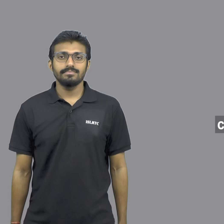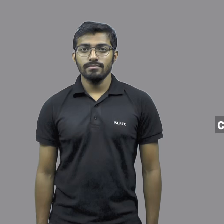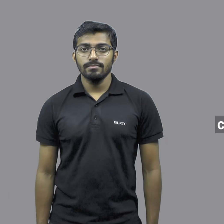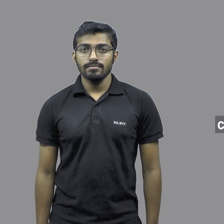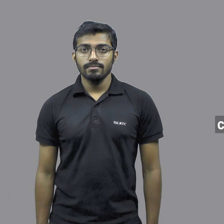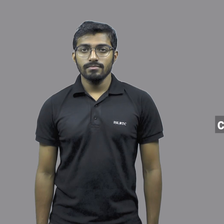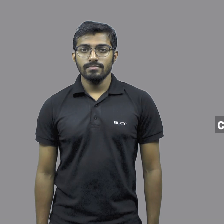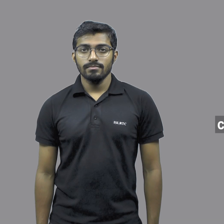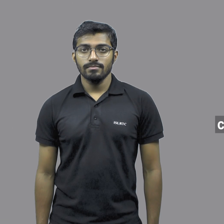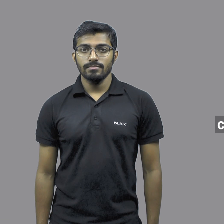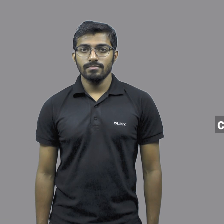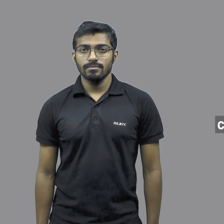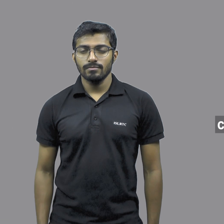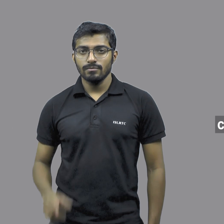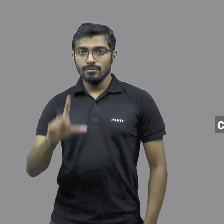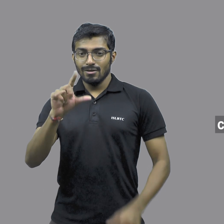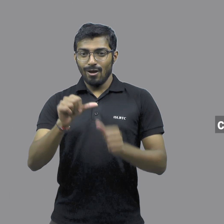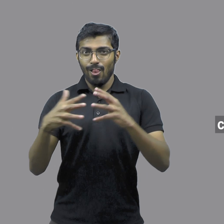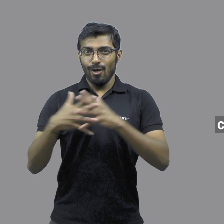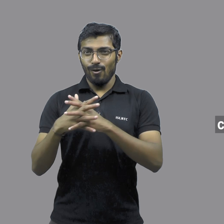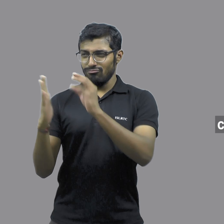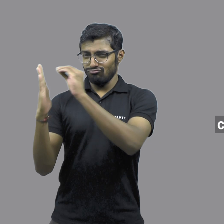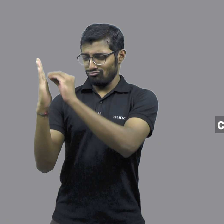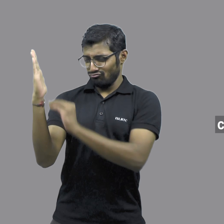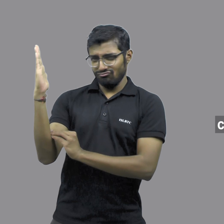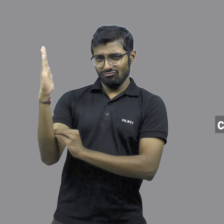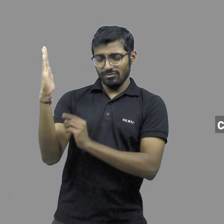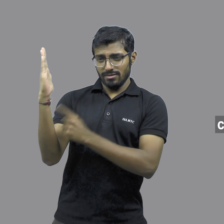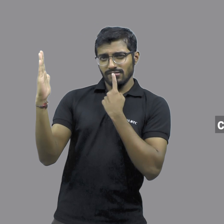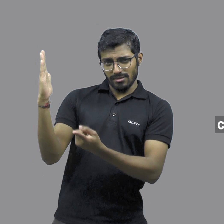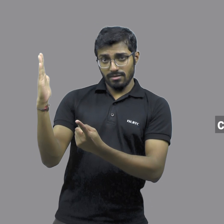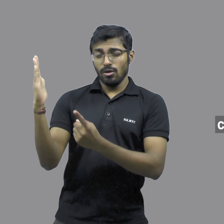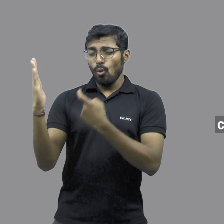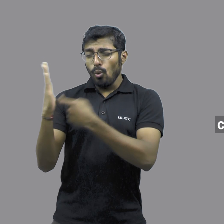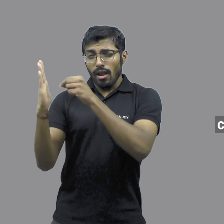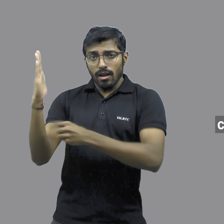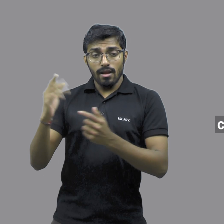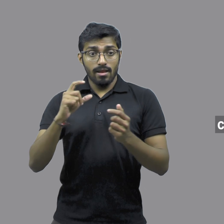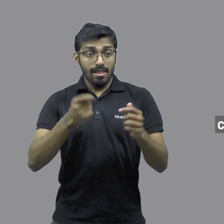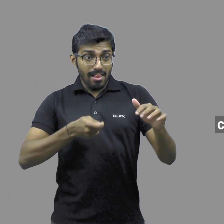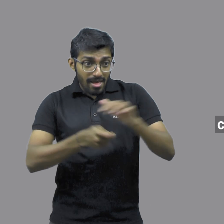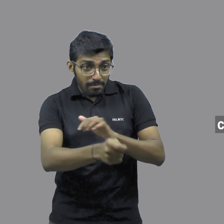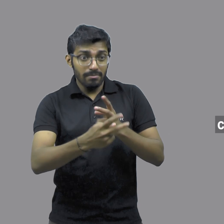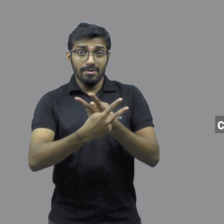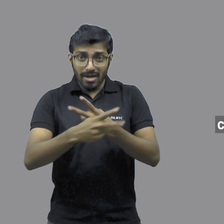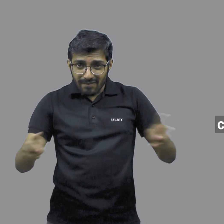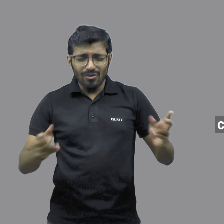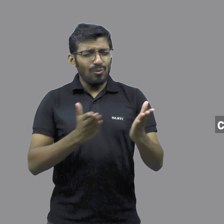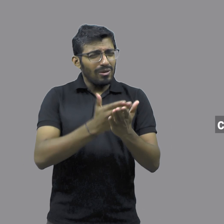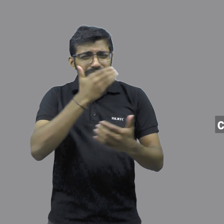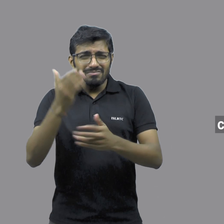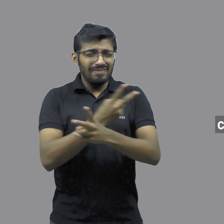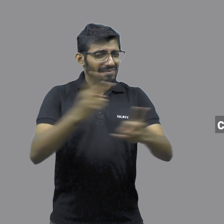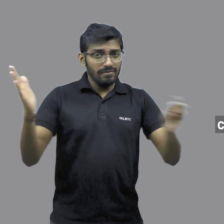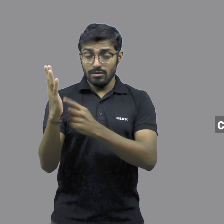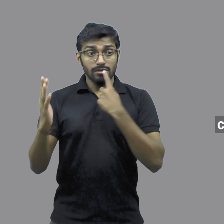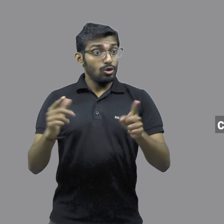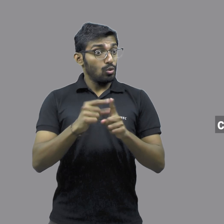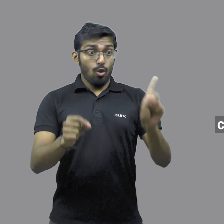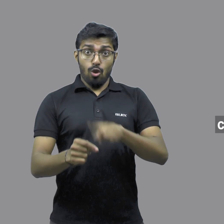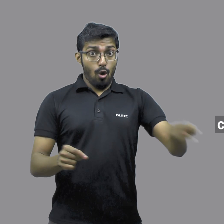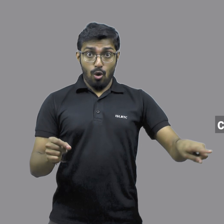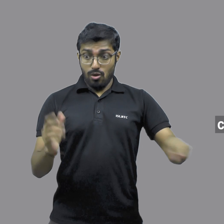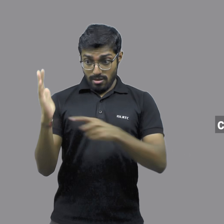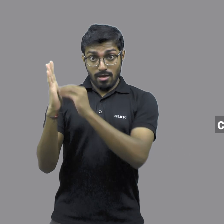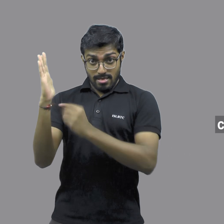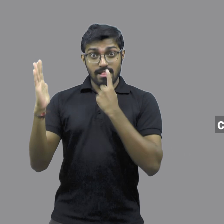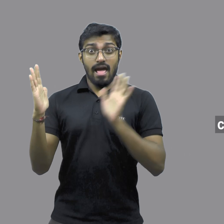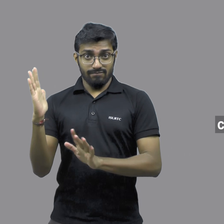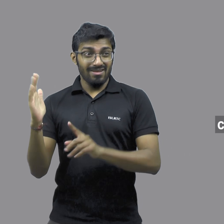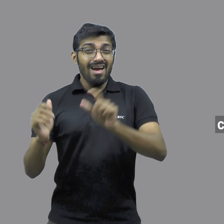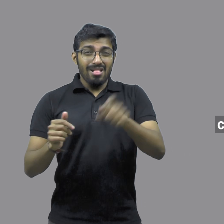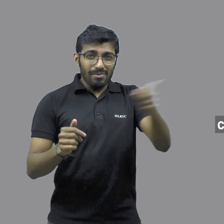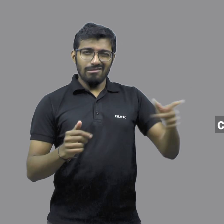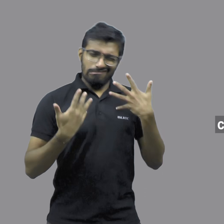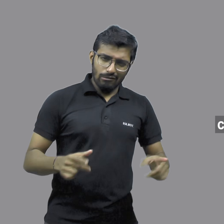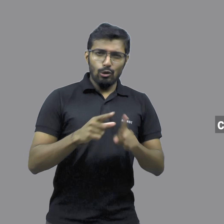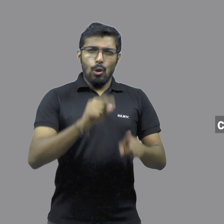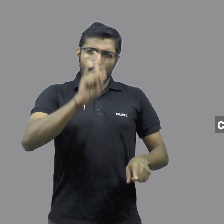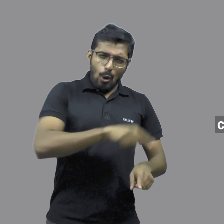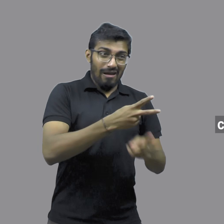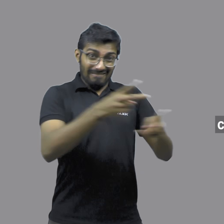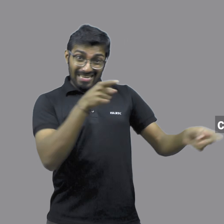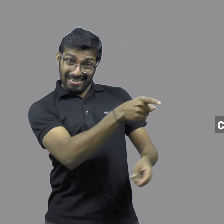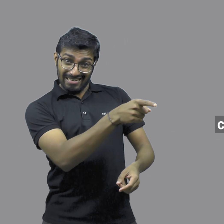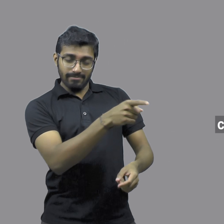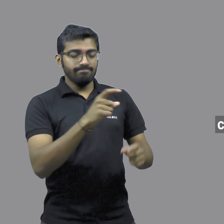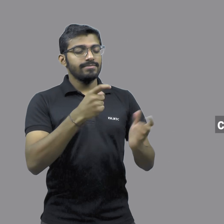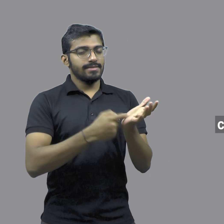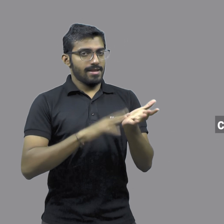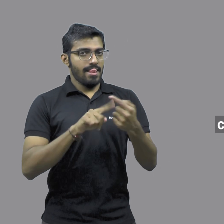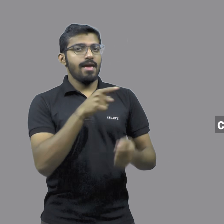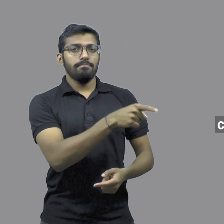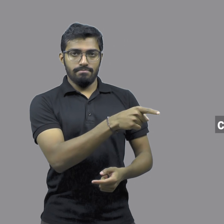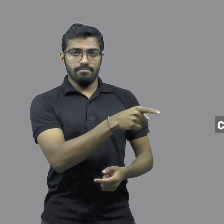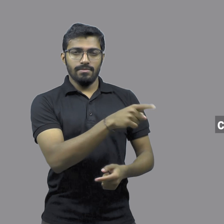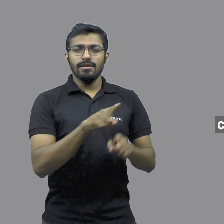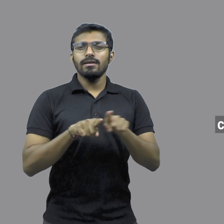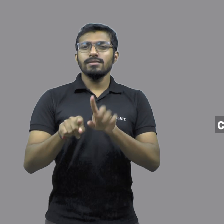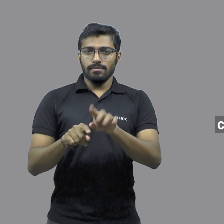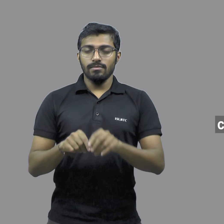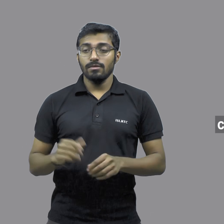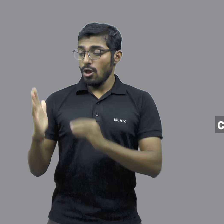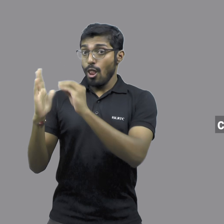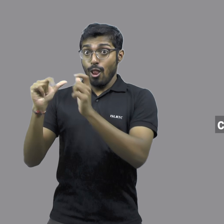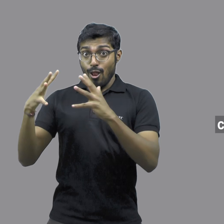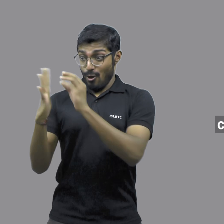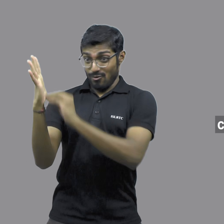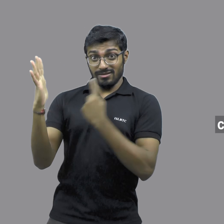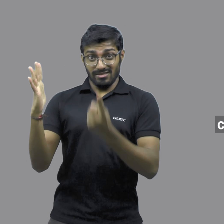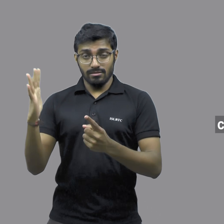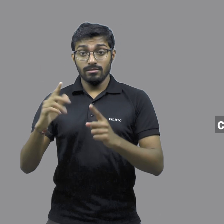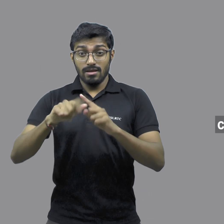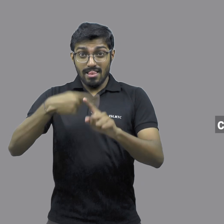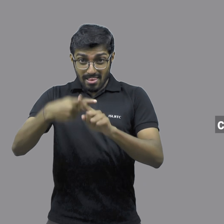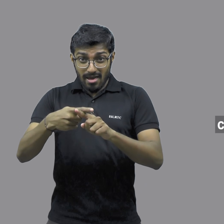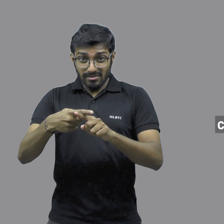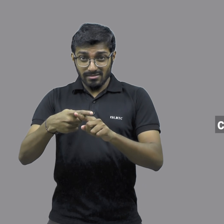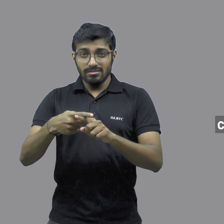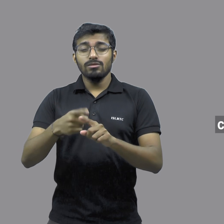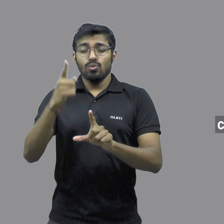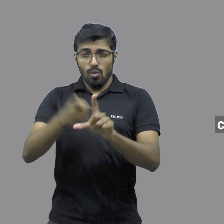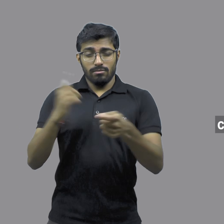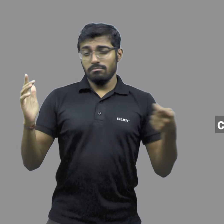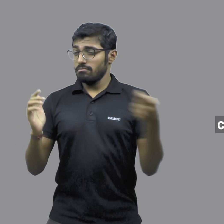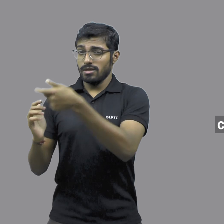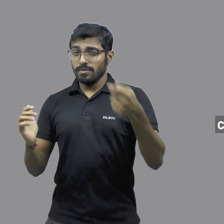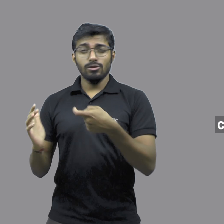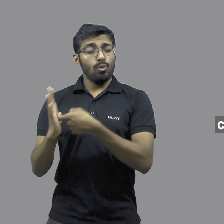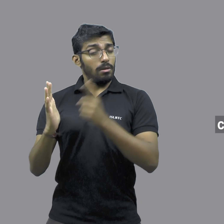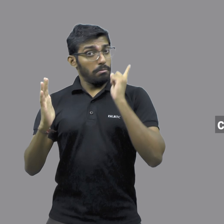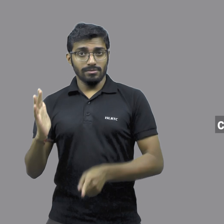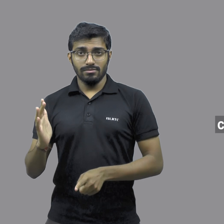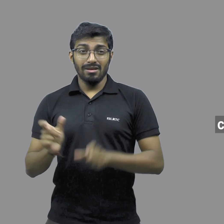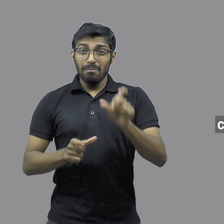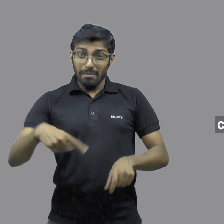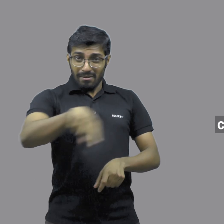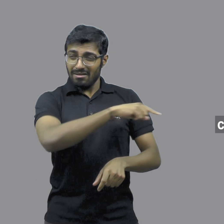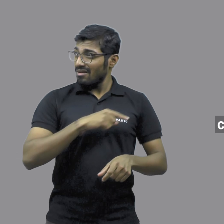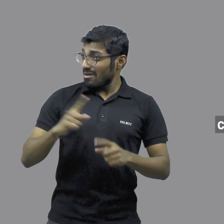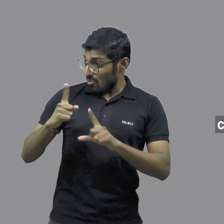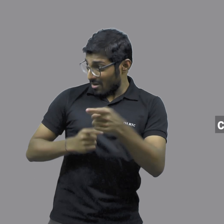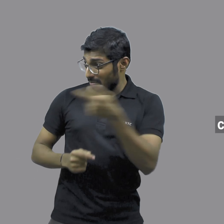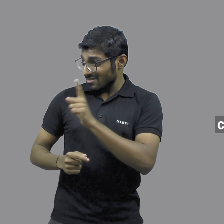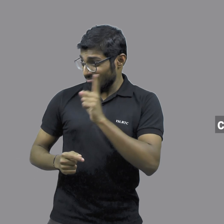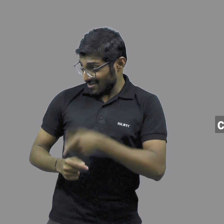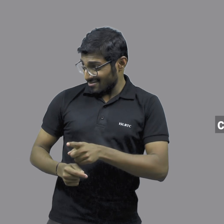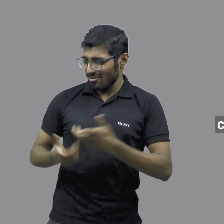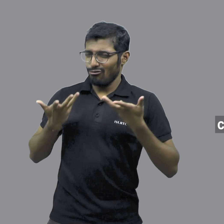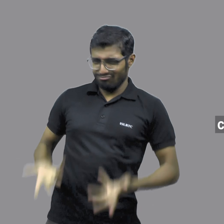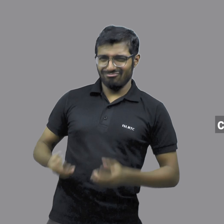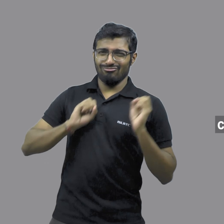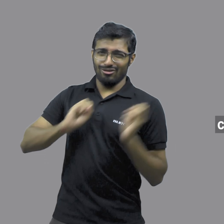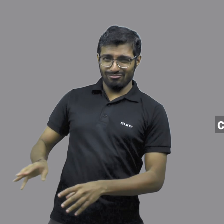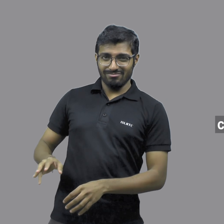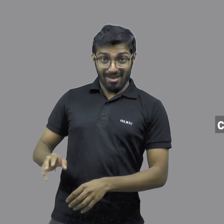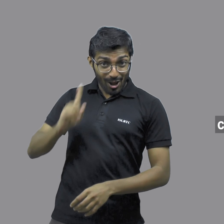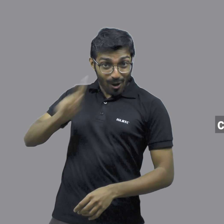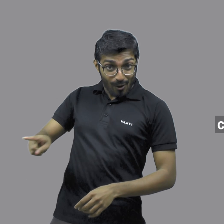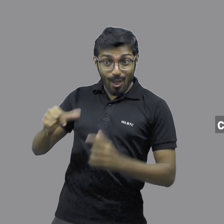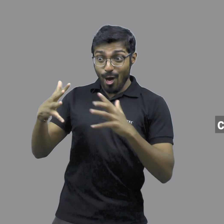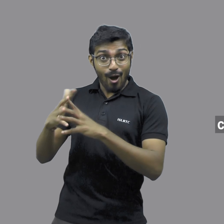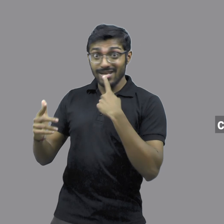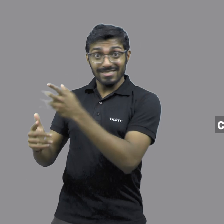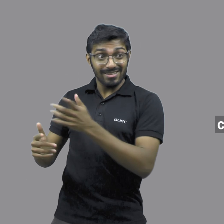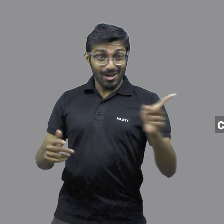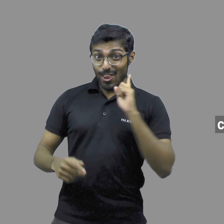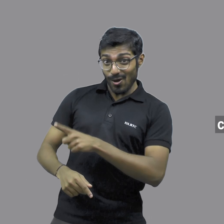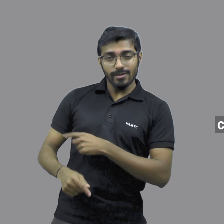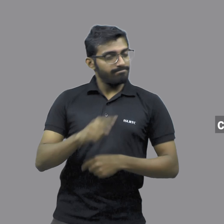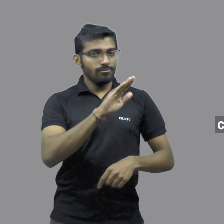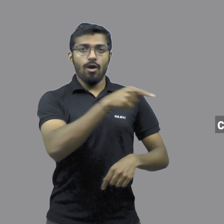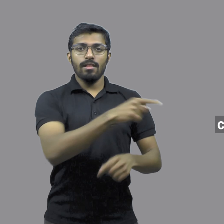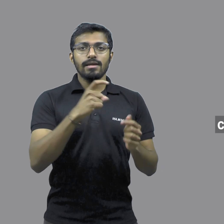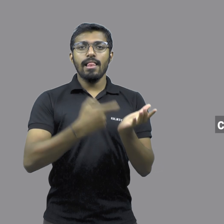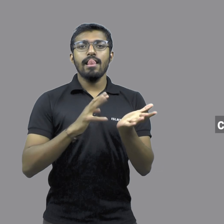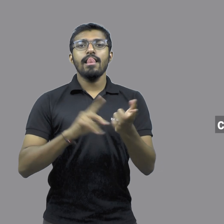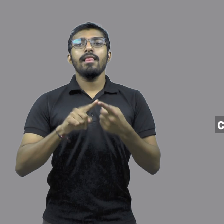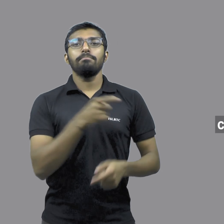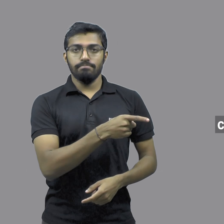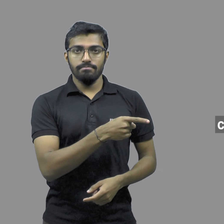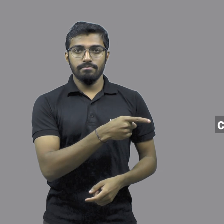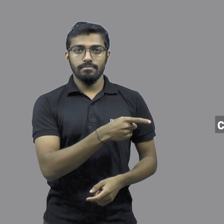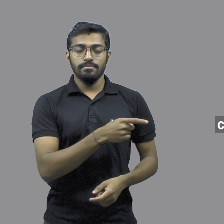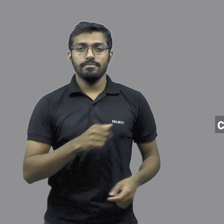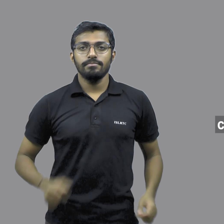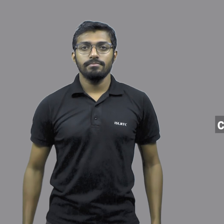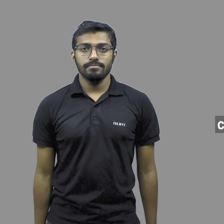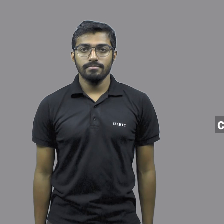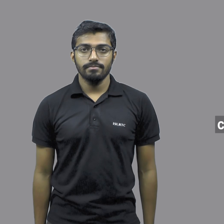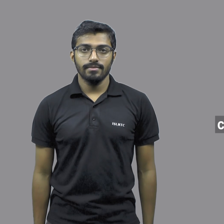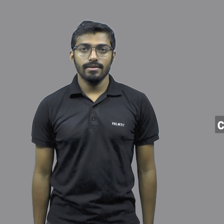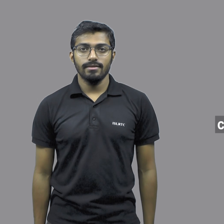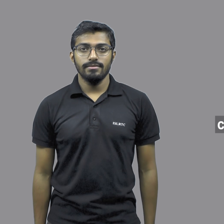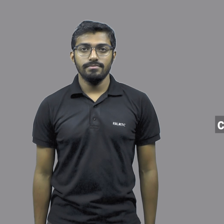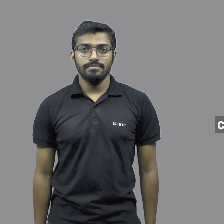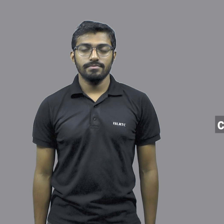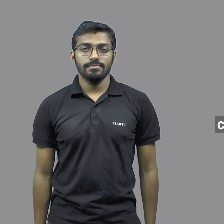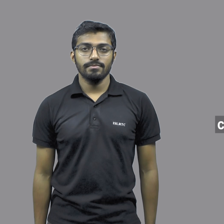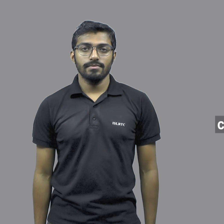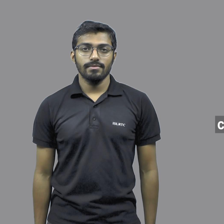Crime